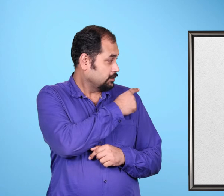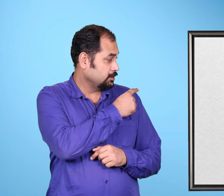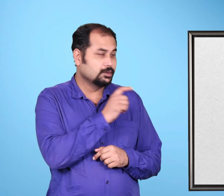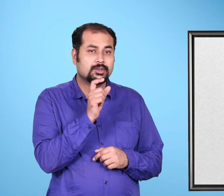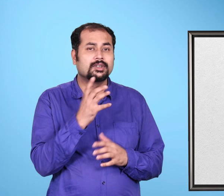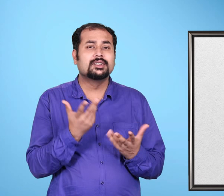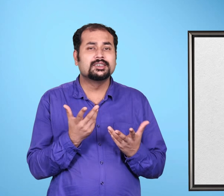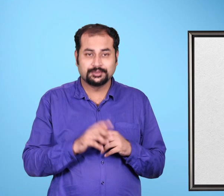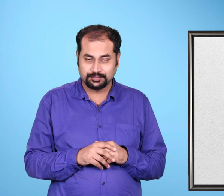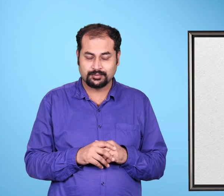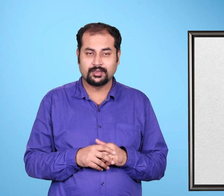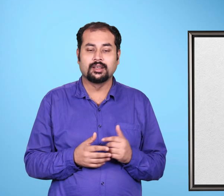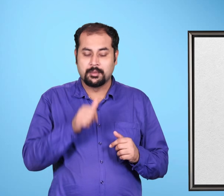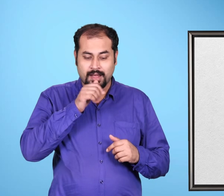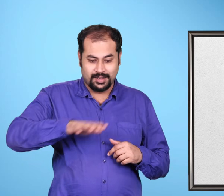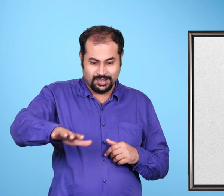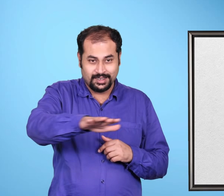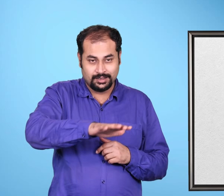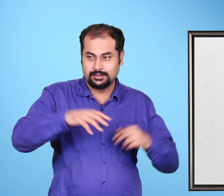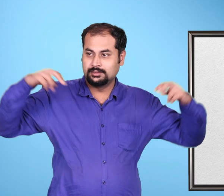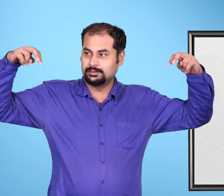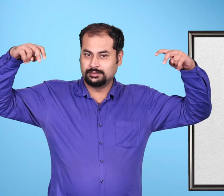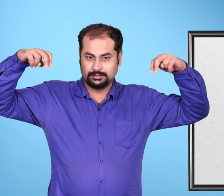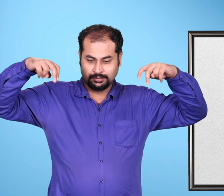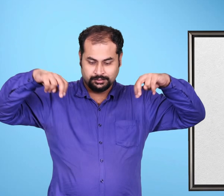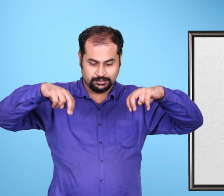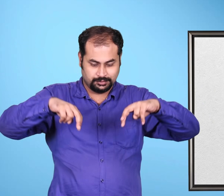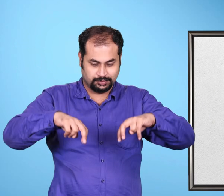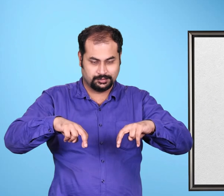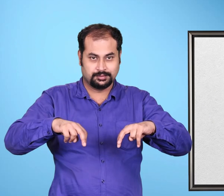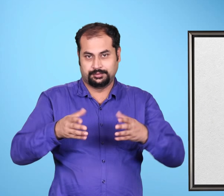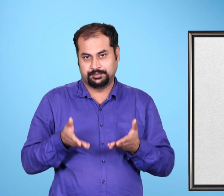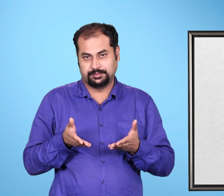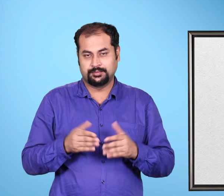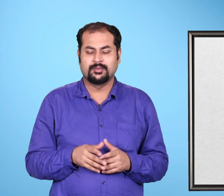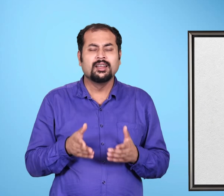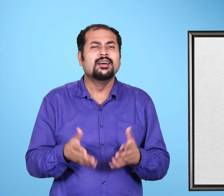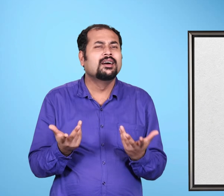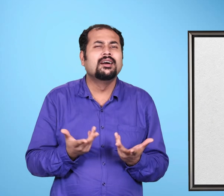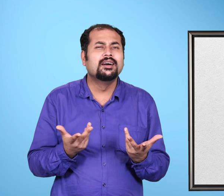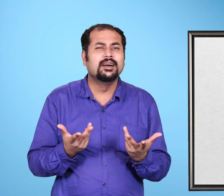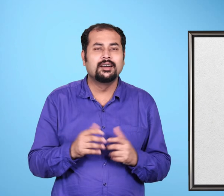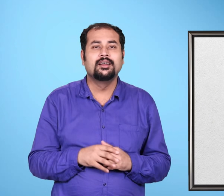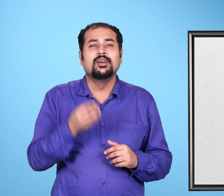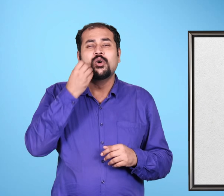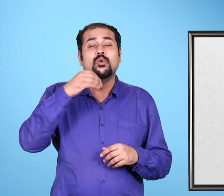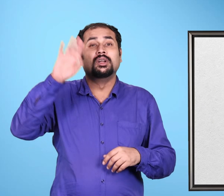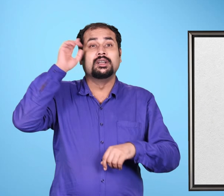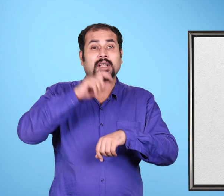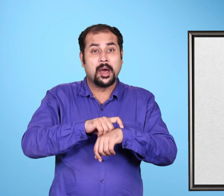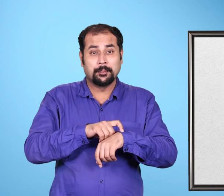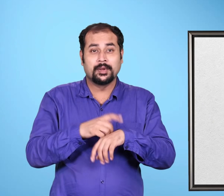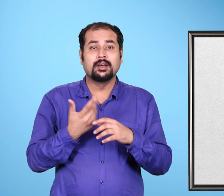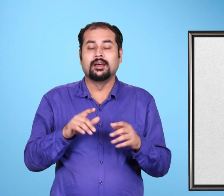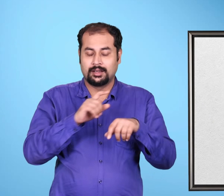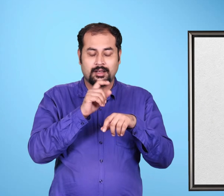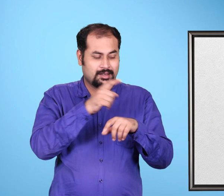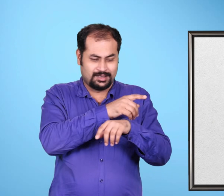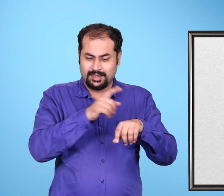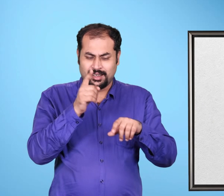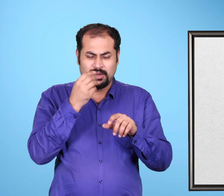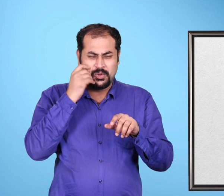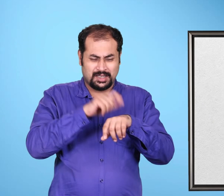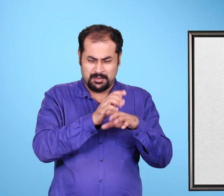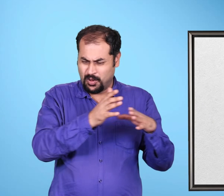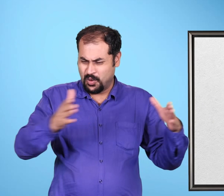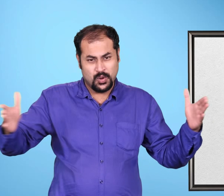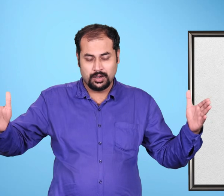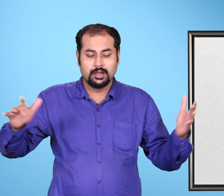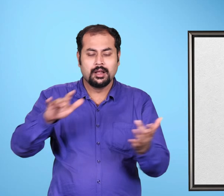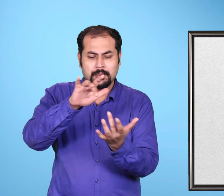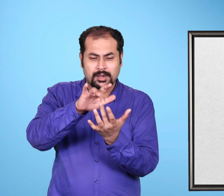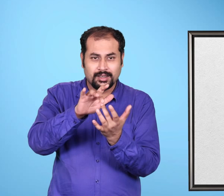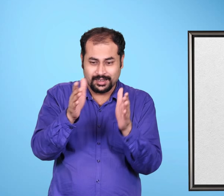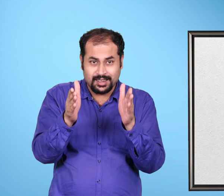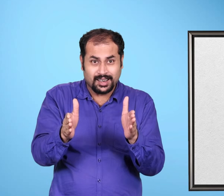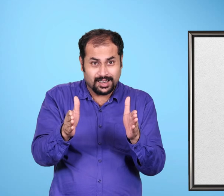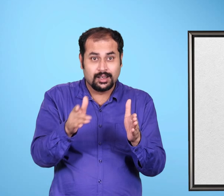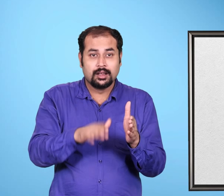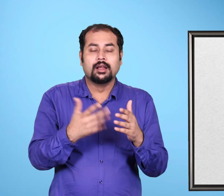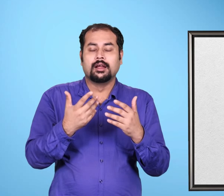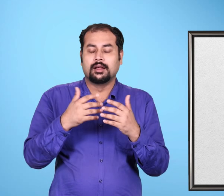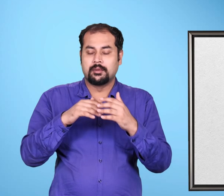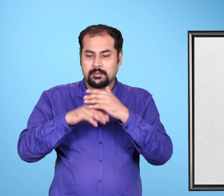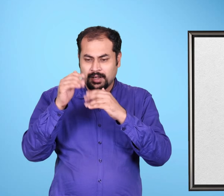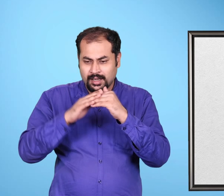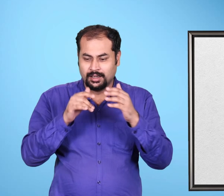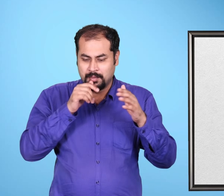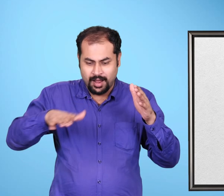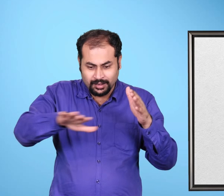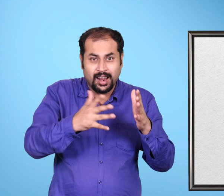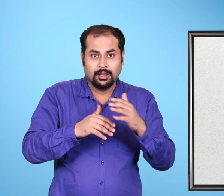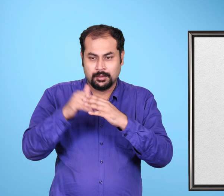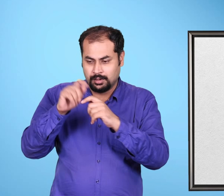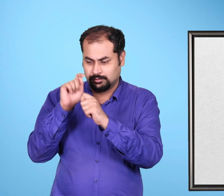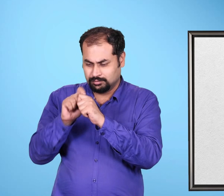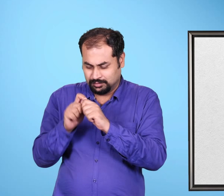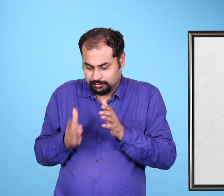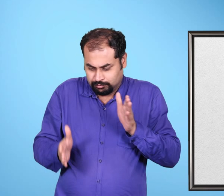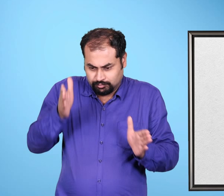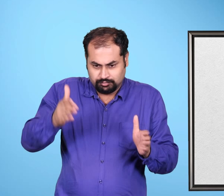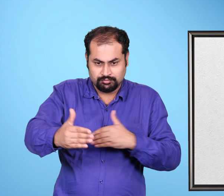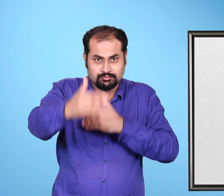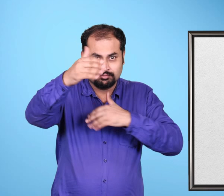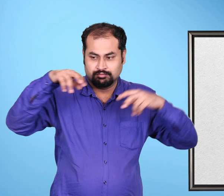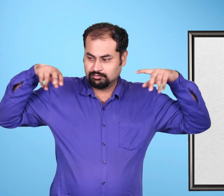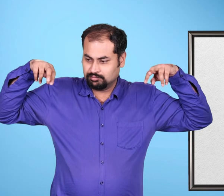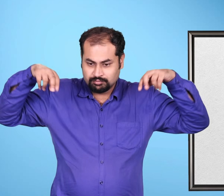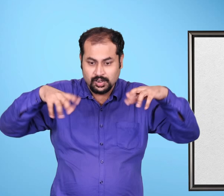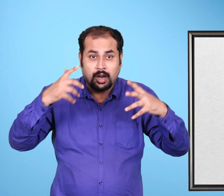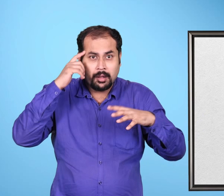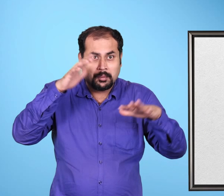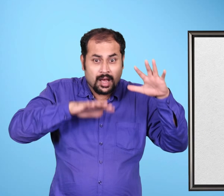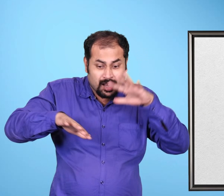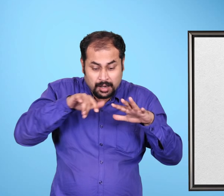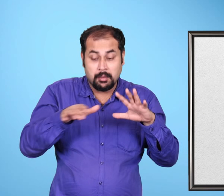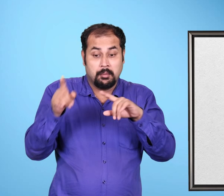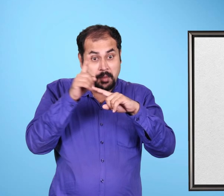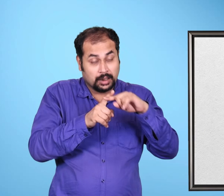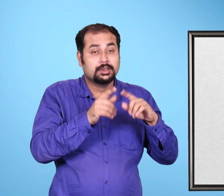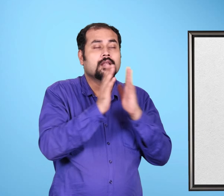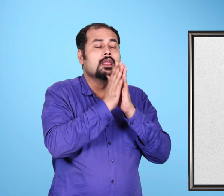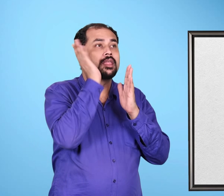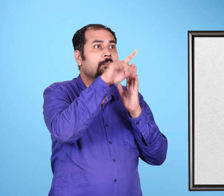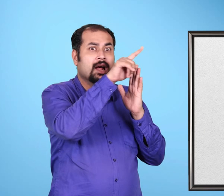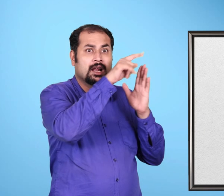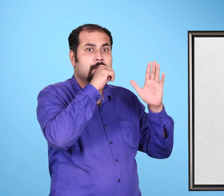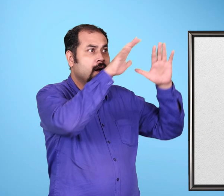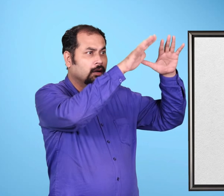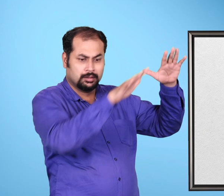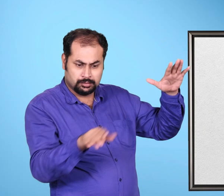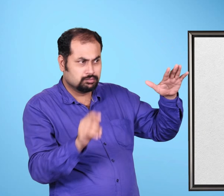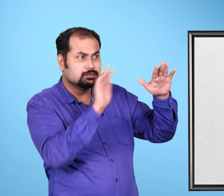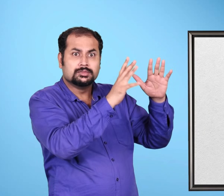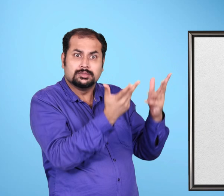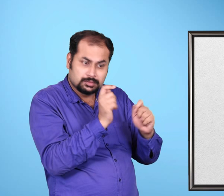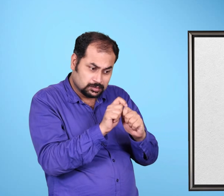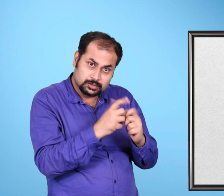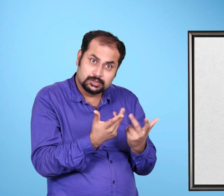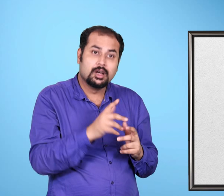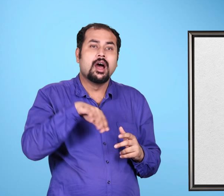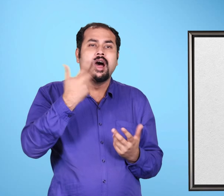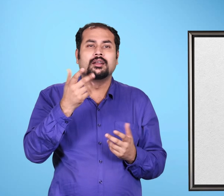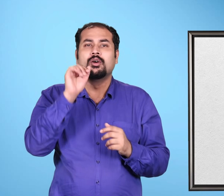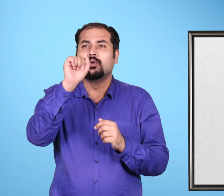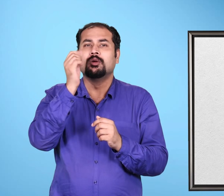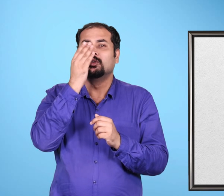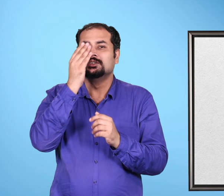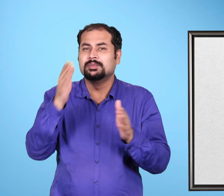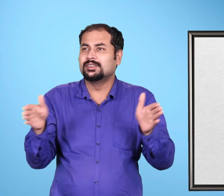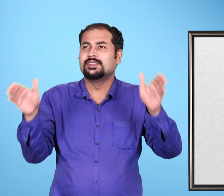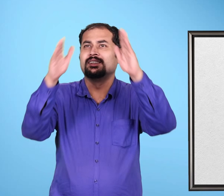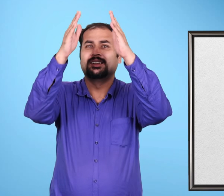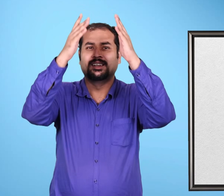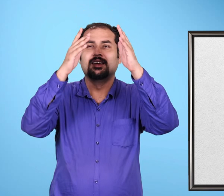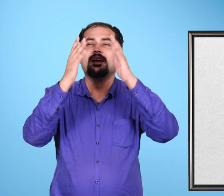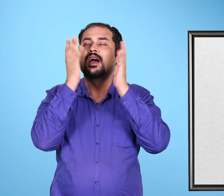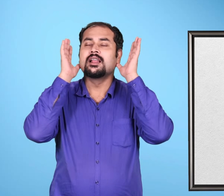This sign means baoli. Baoli refers to step-wells that were found in many medieval structures such as forts, palaces, temples, mosques, tombs, etc.